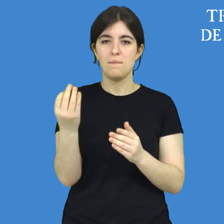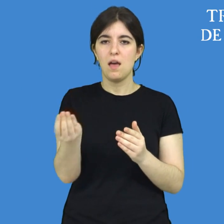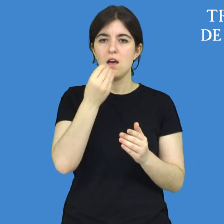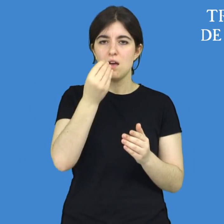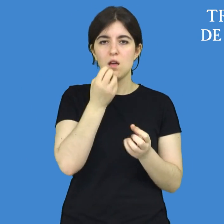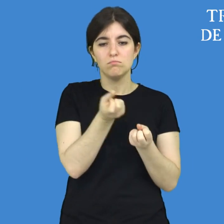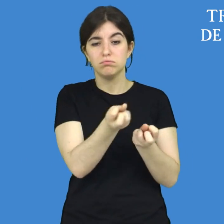comer